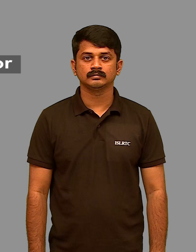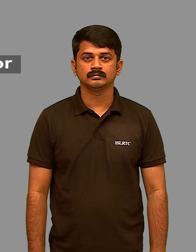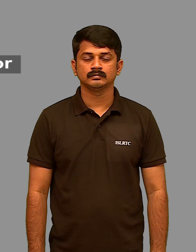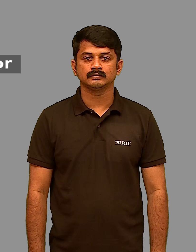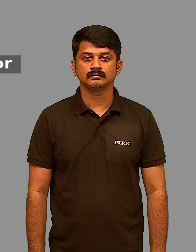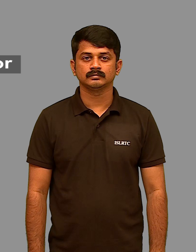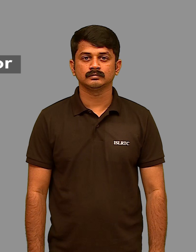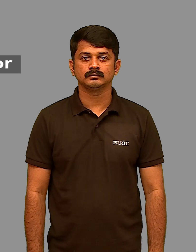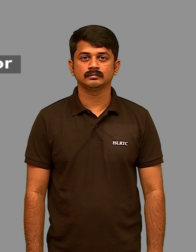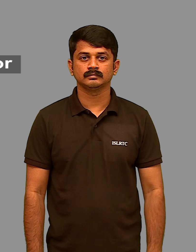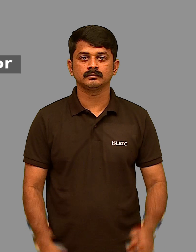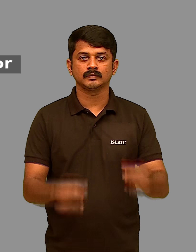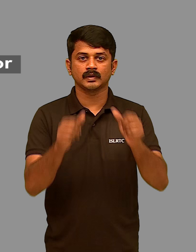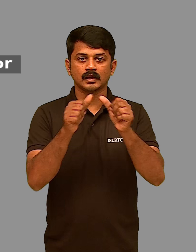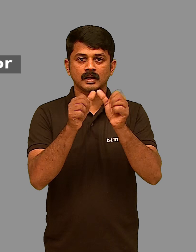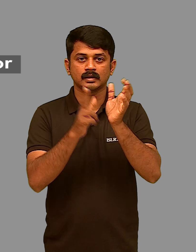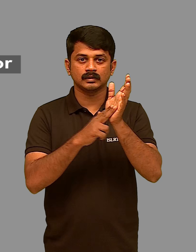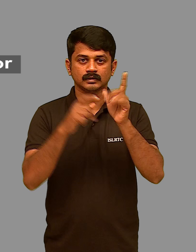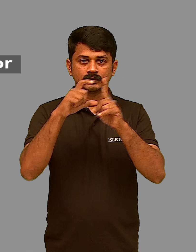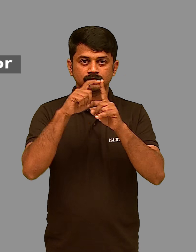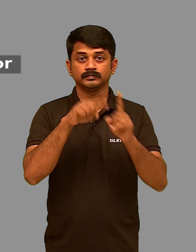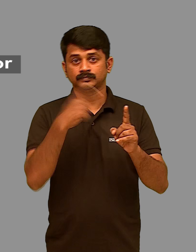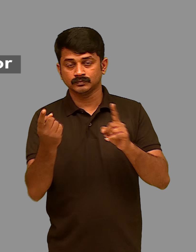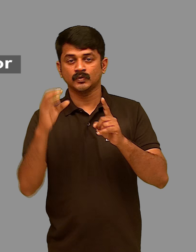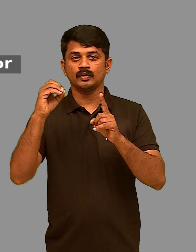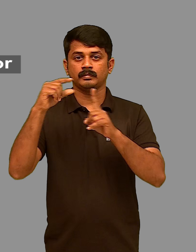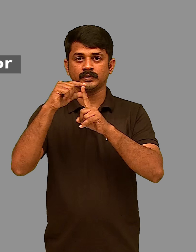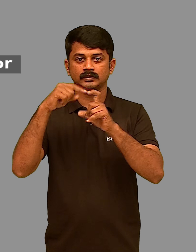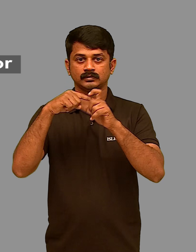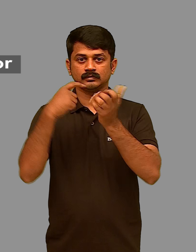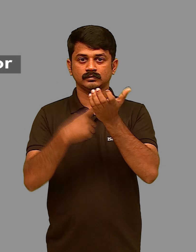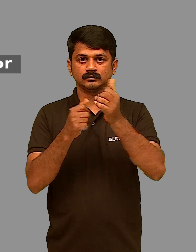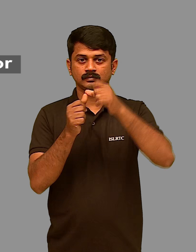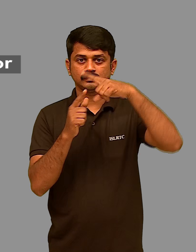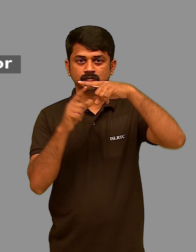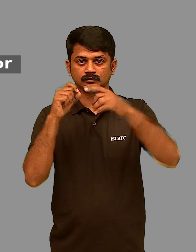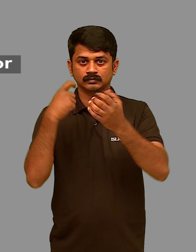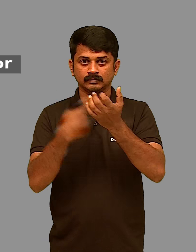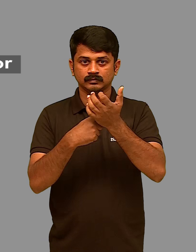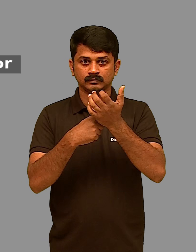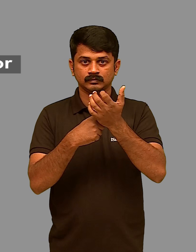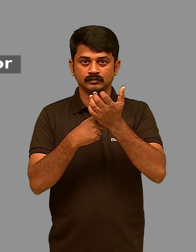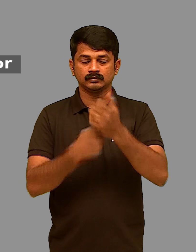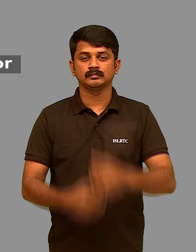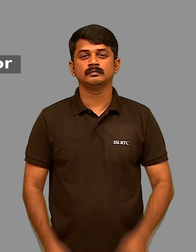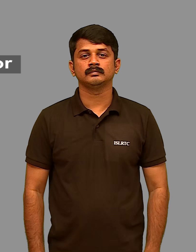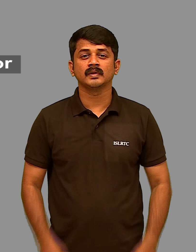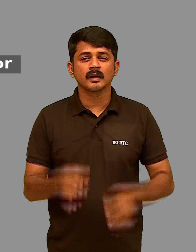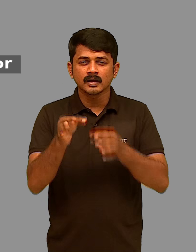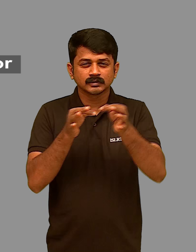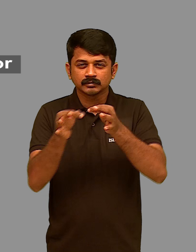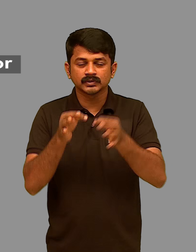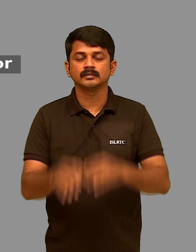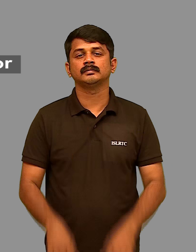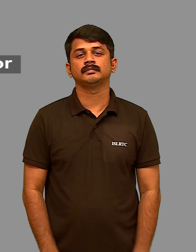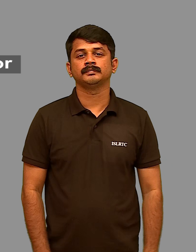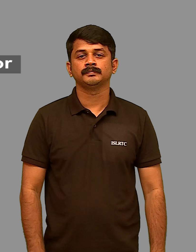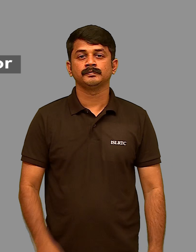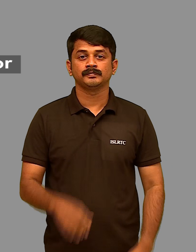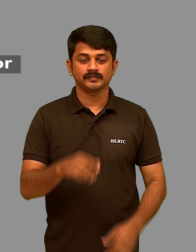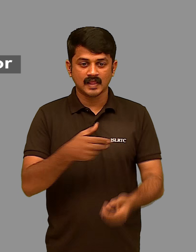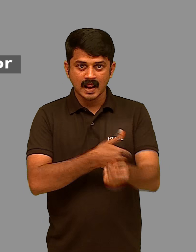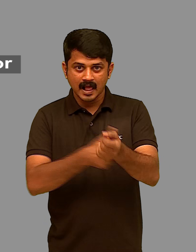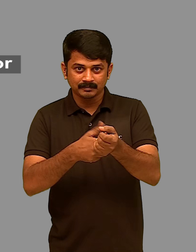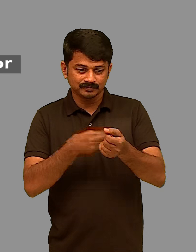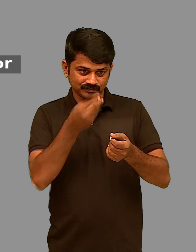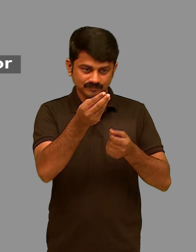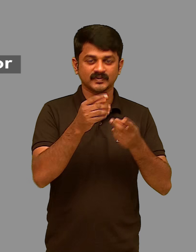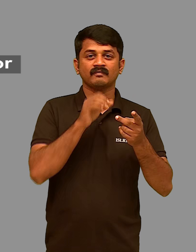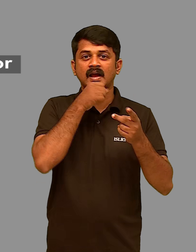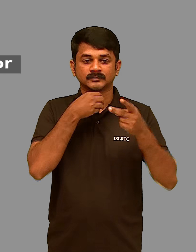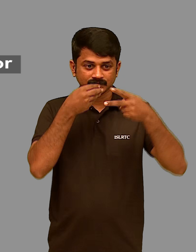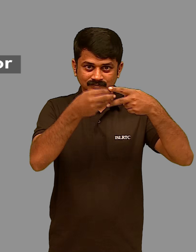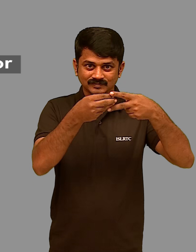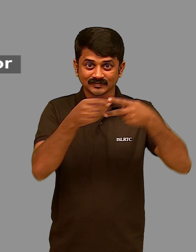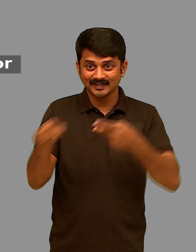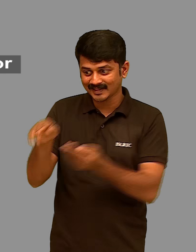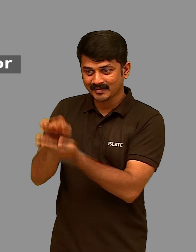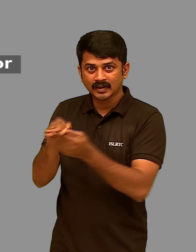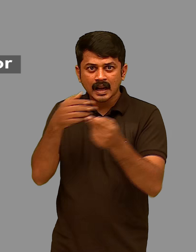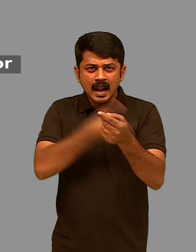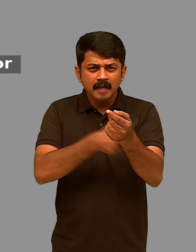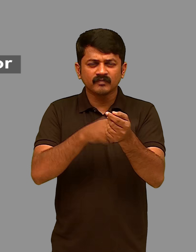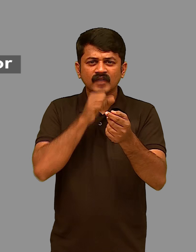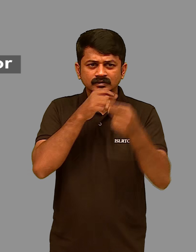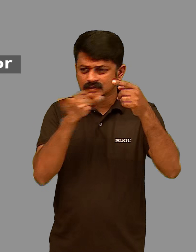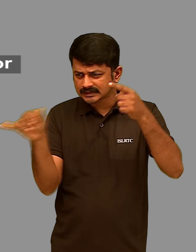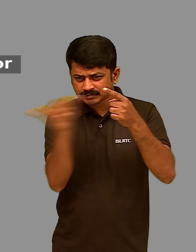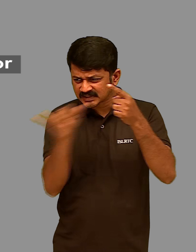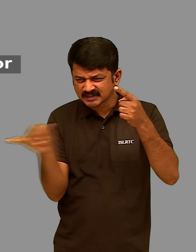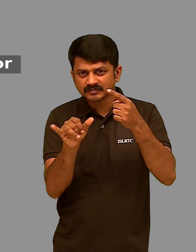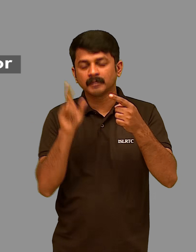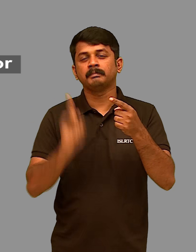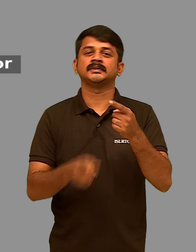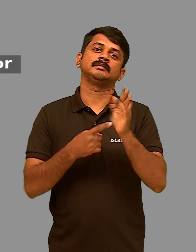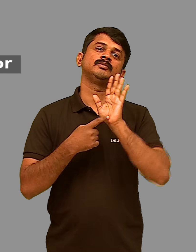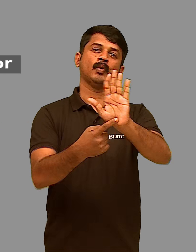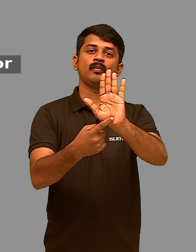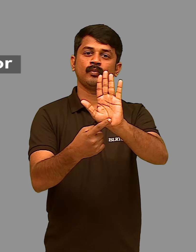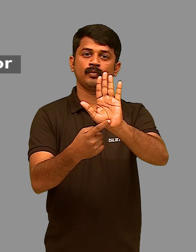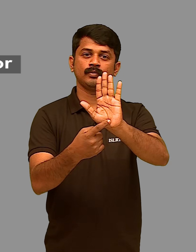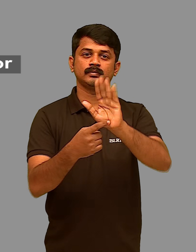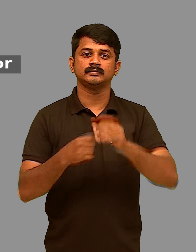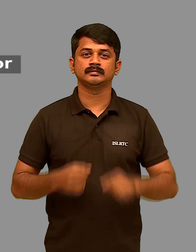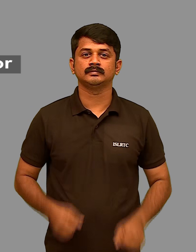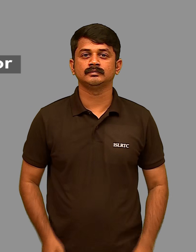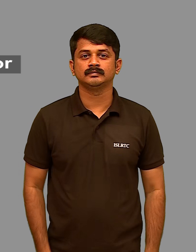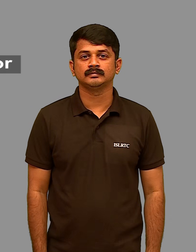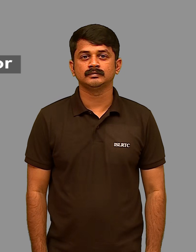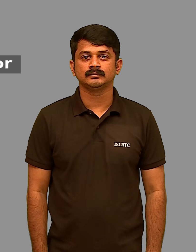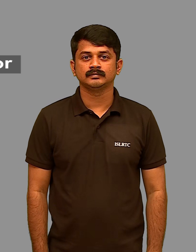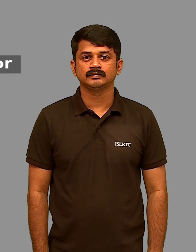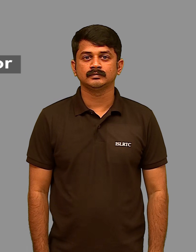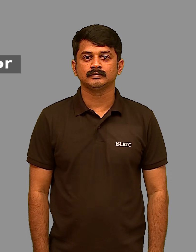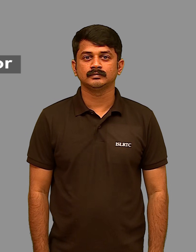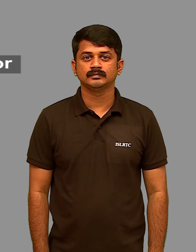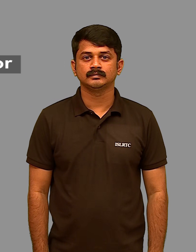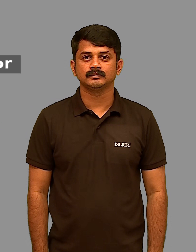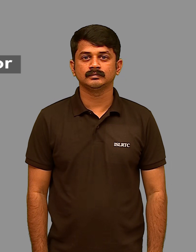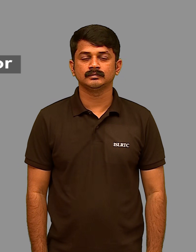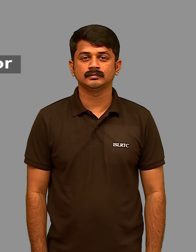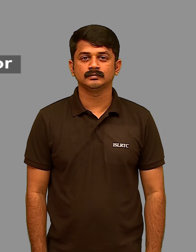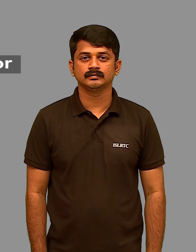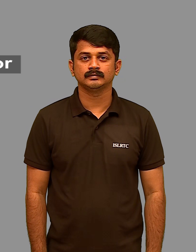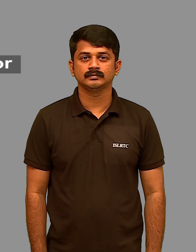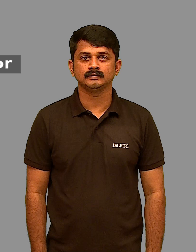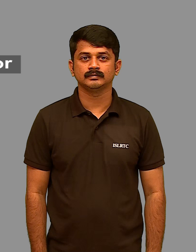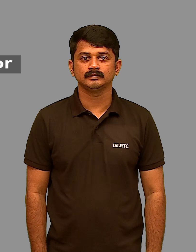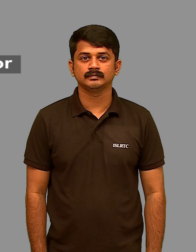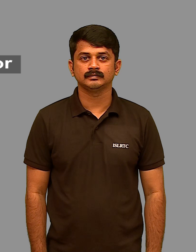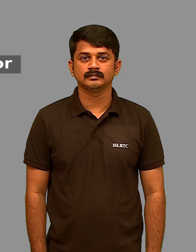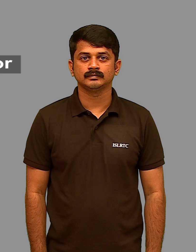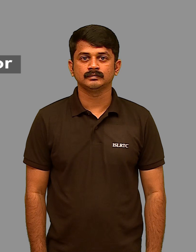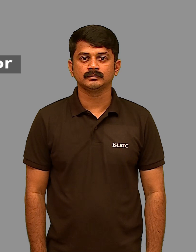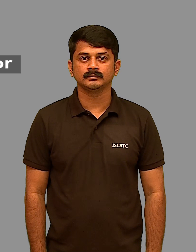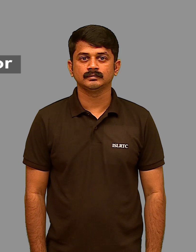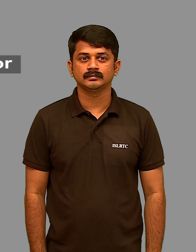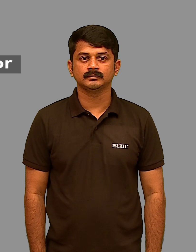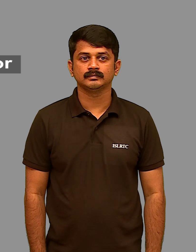And Operator